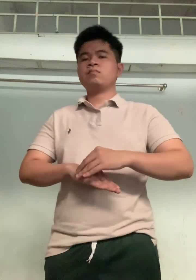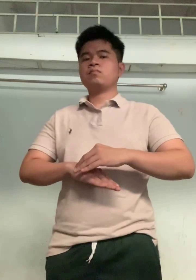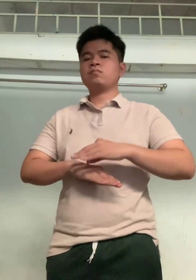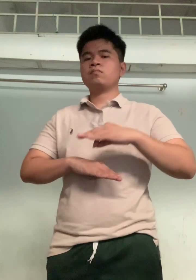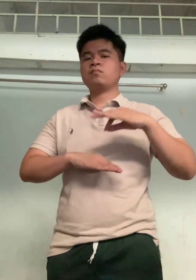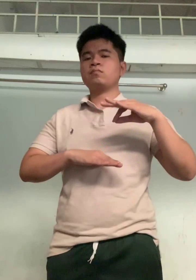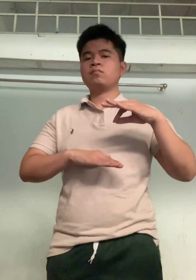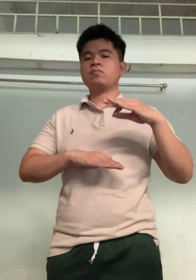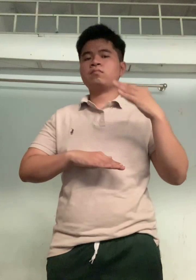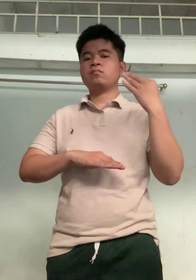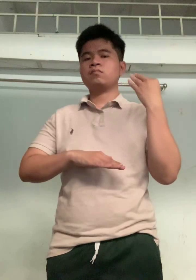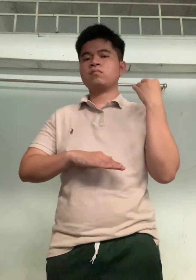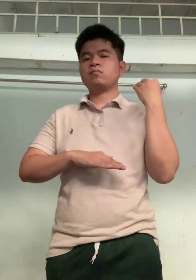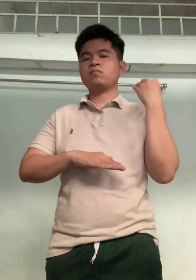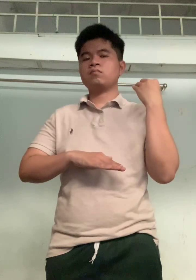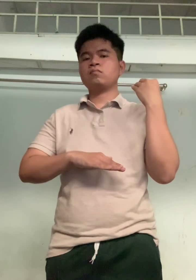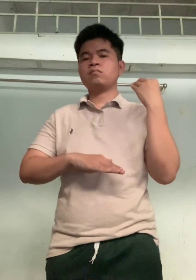tuan truoc